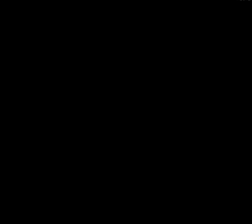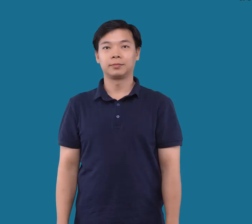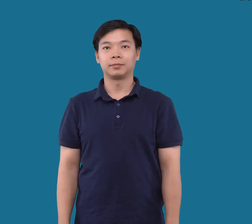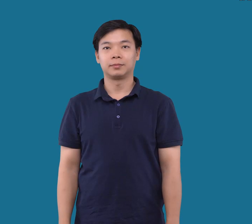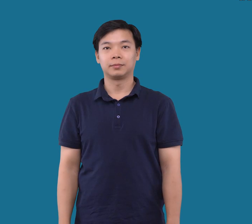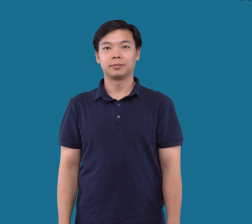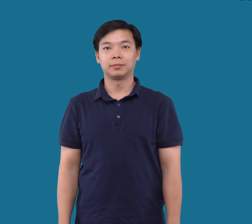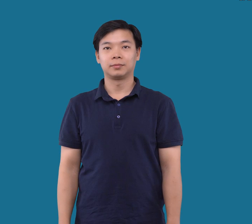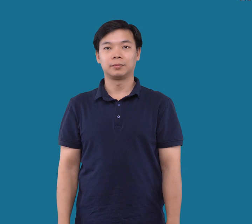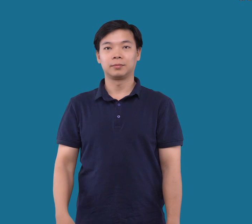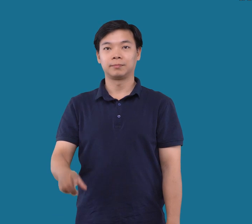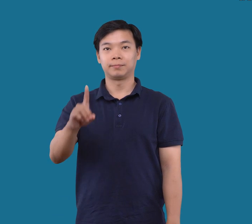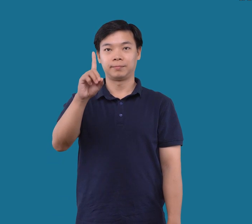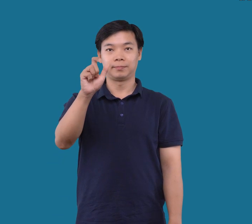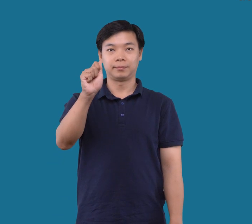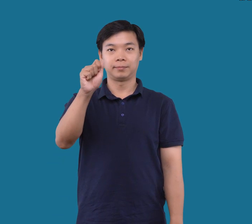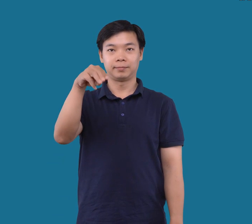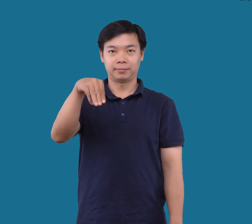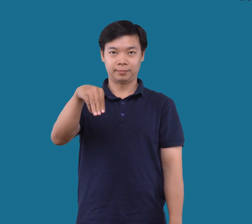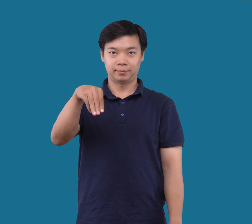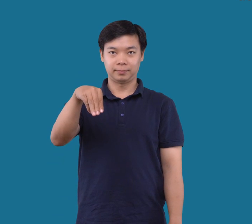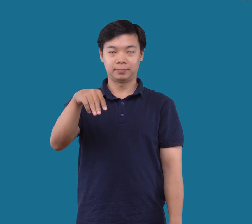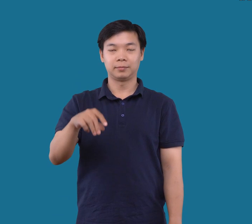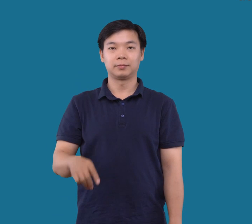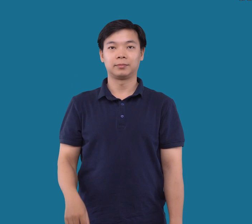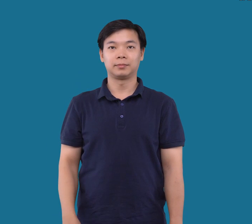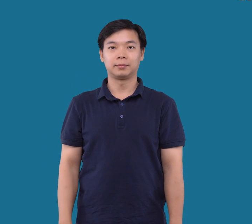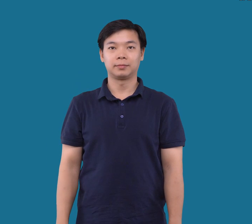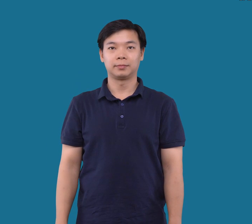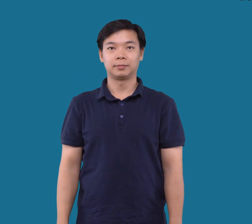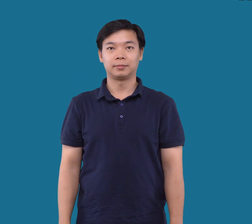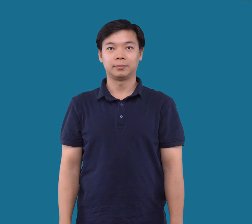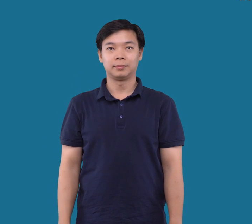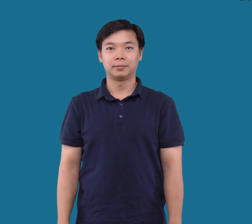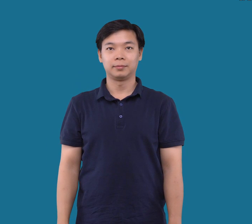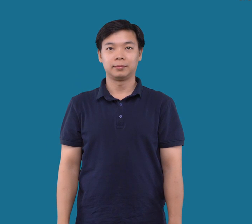đề-ca-mét (dam)